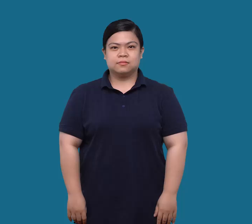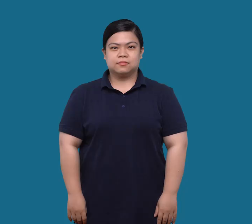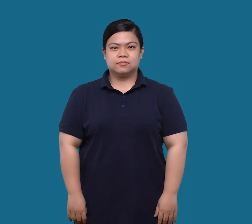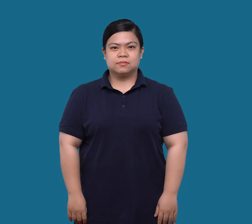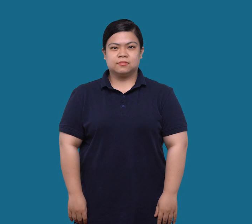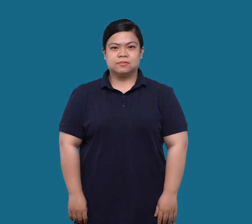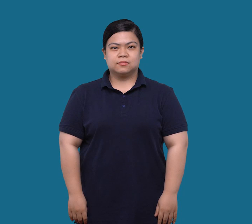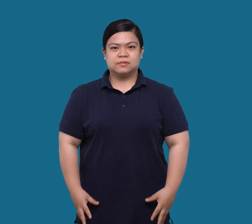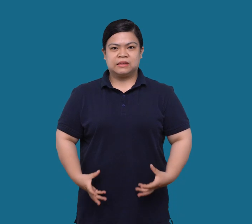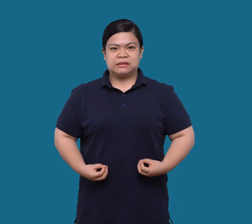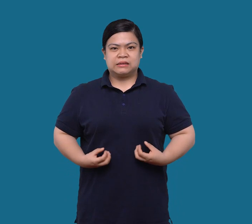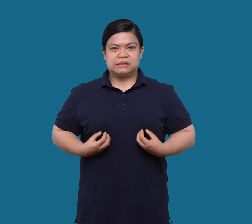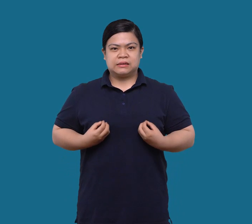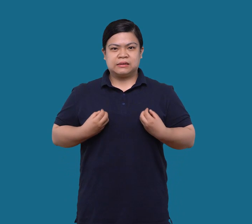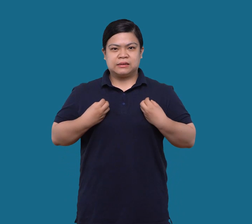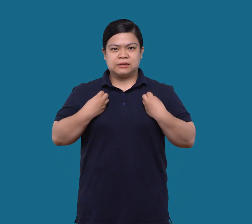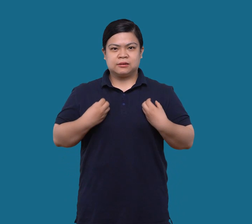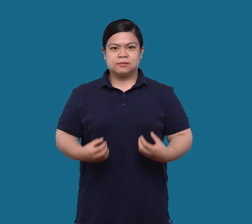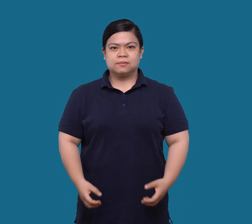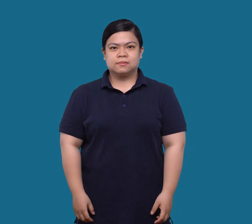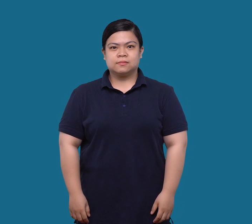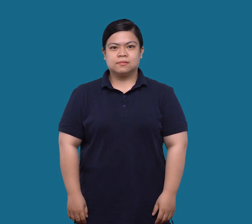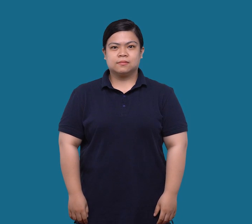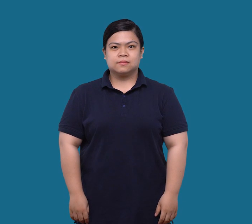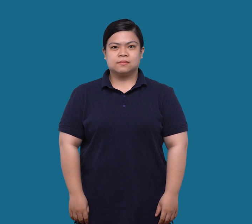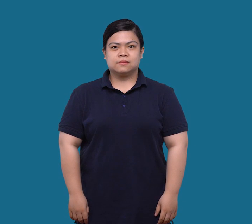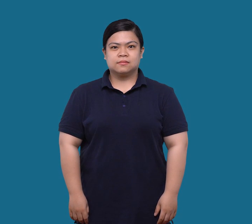ung thư